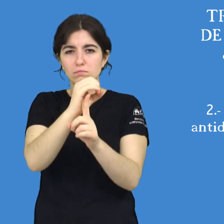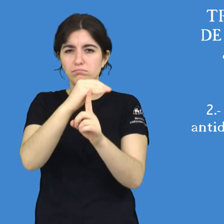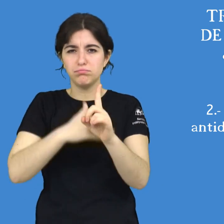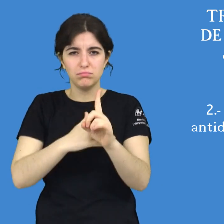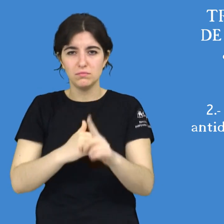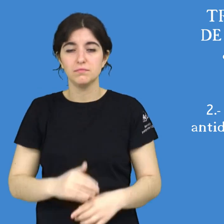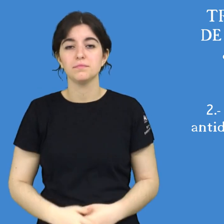nivel bajar